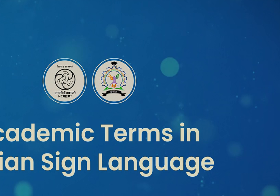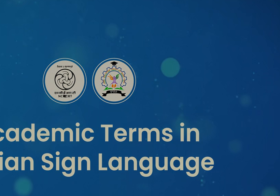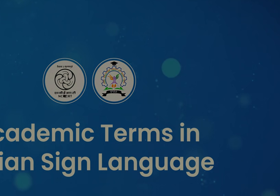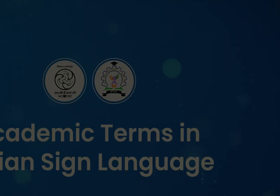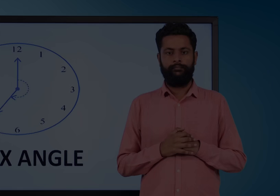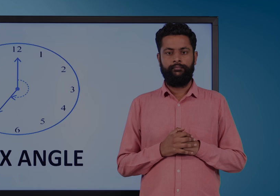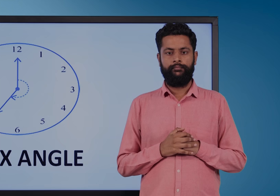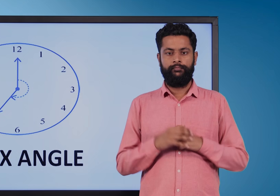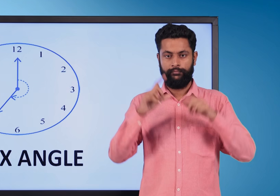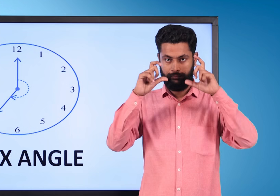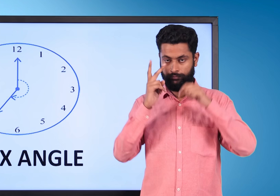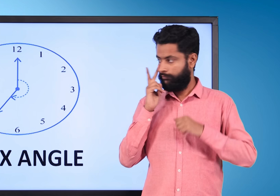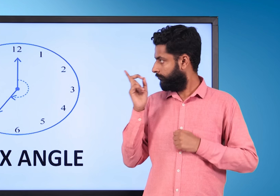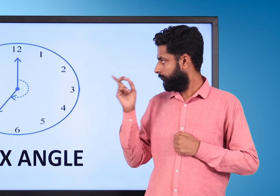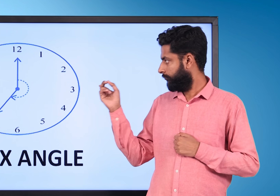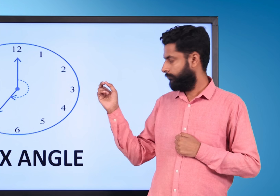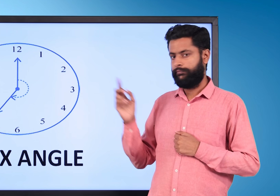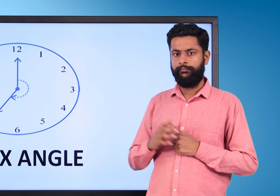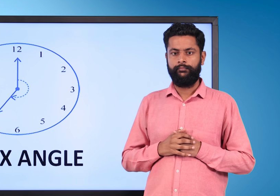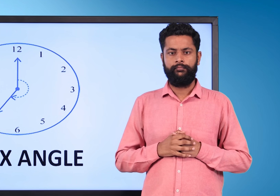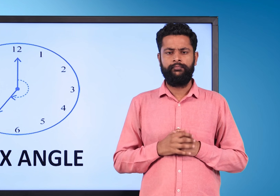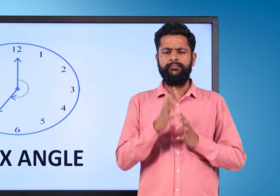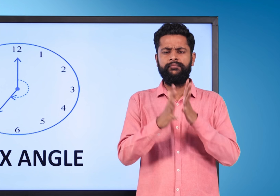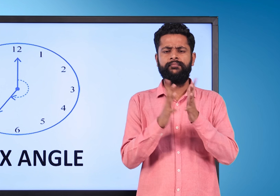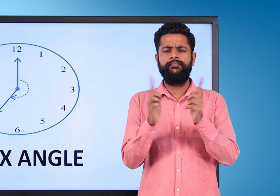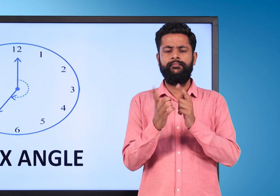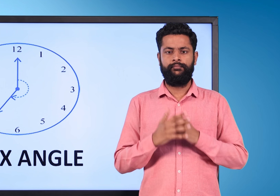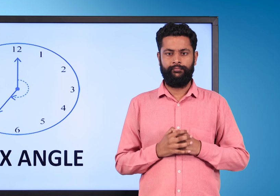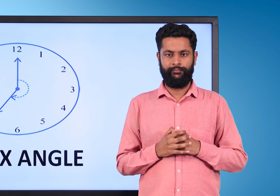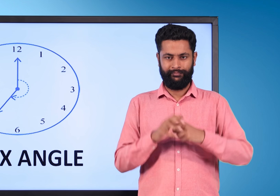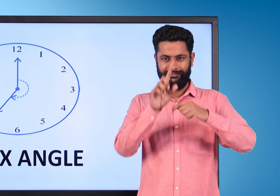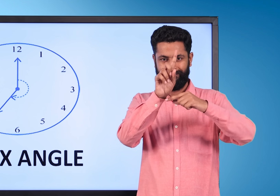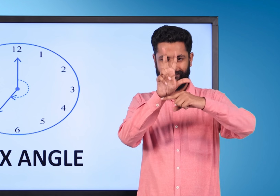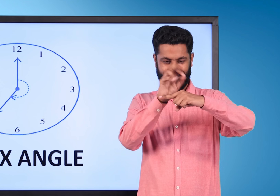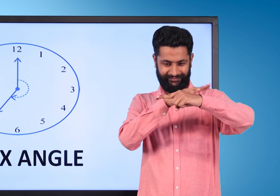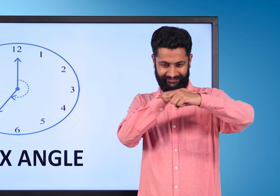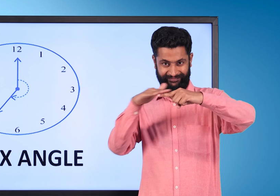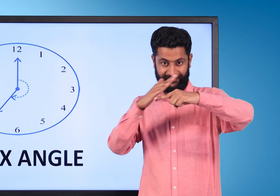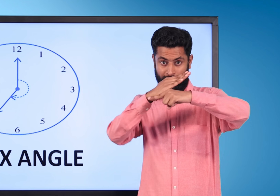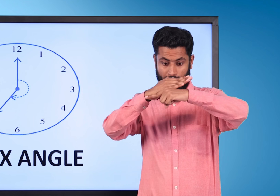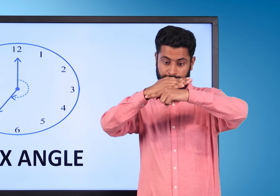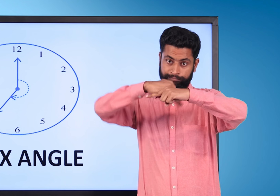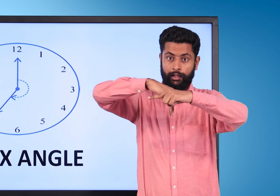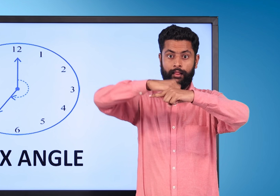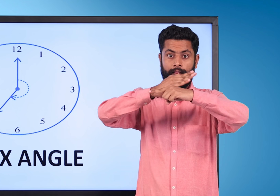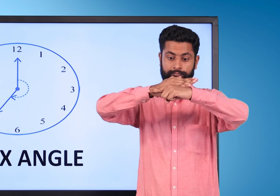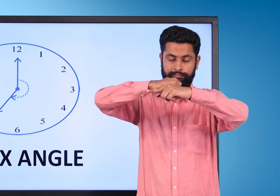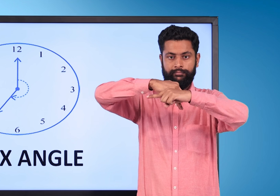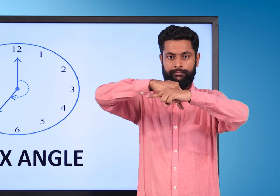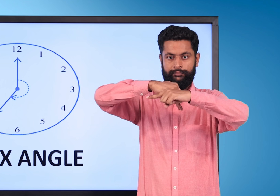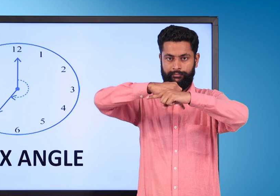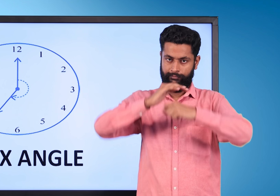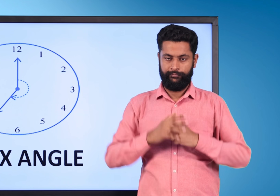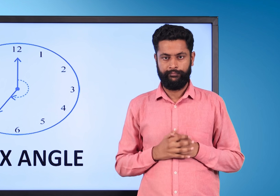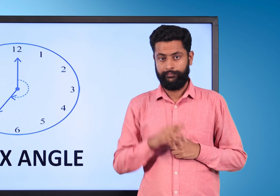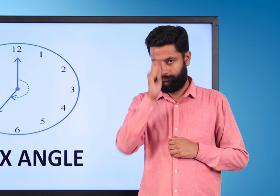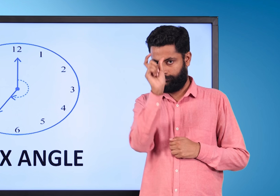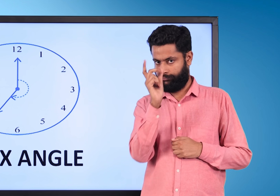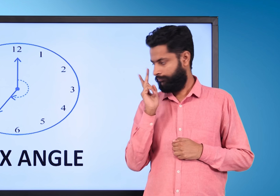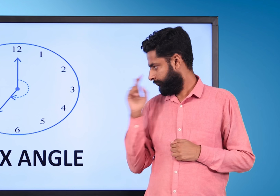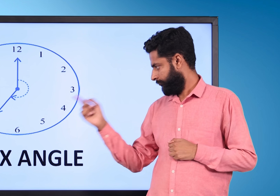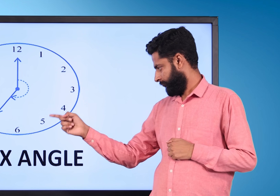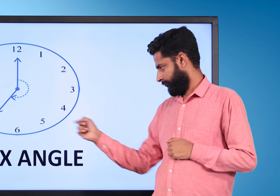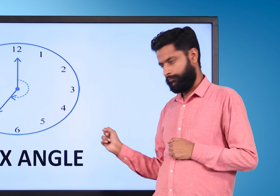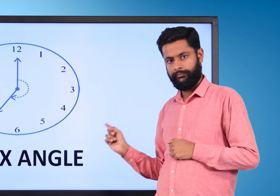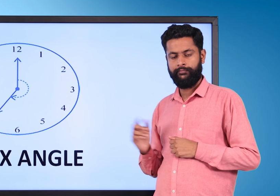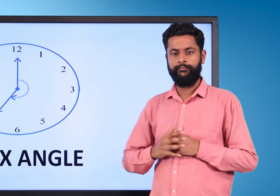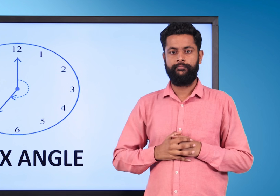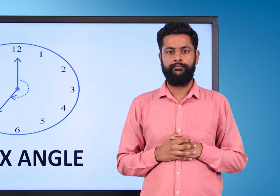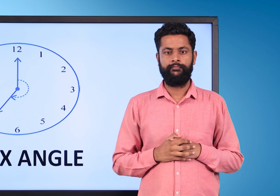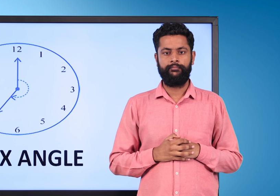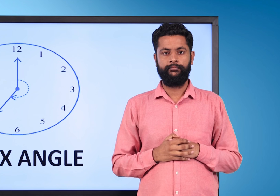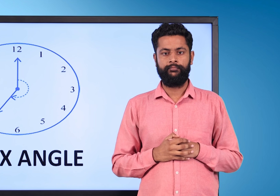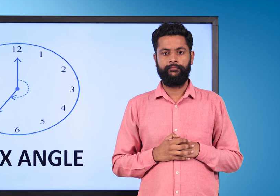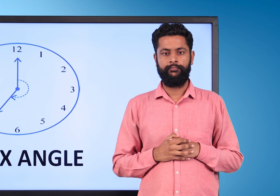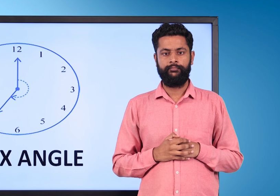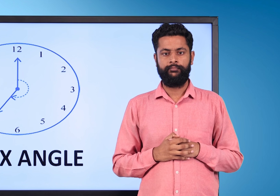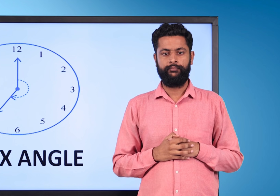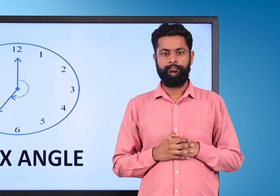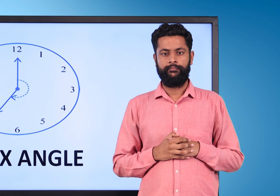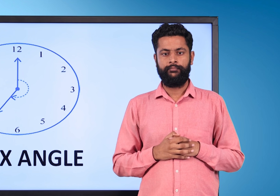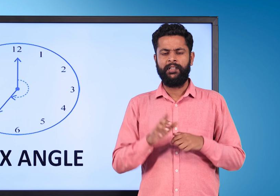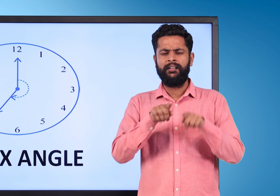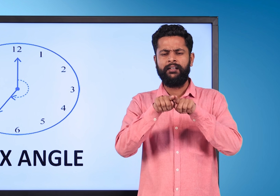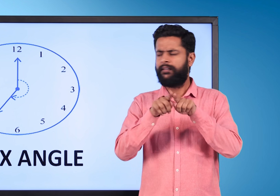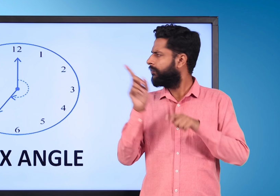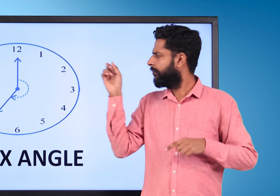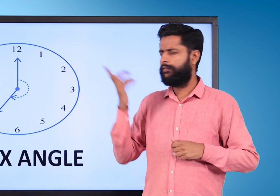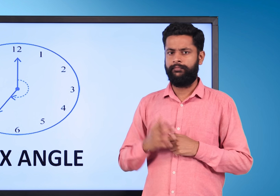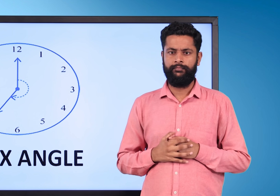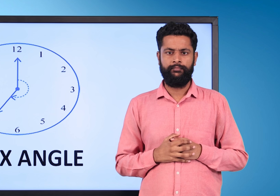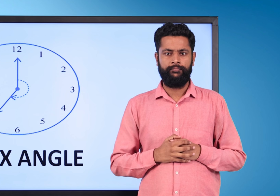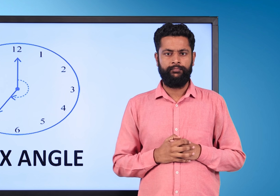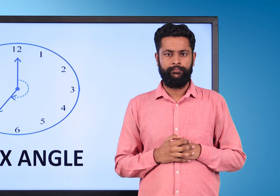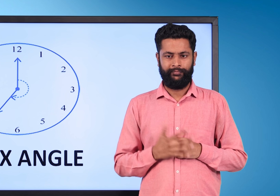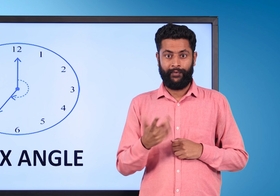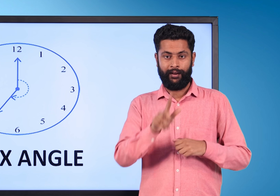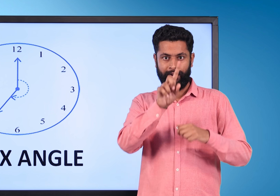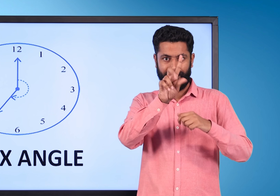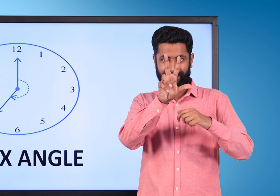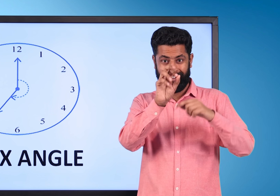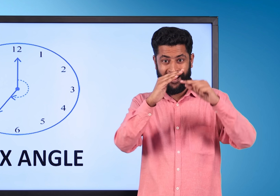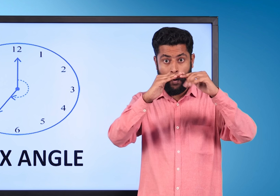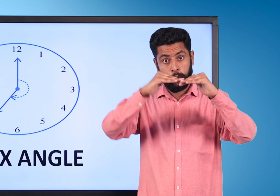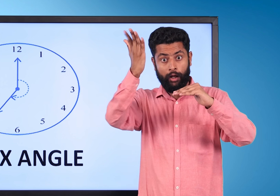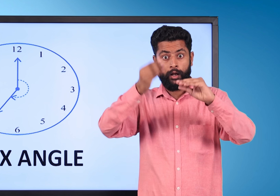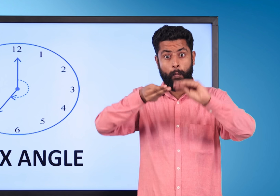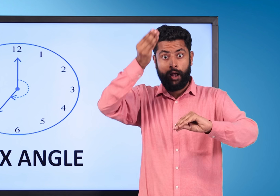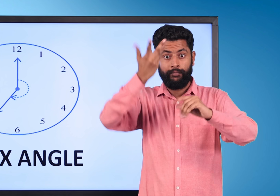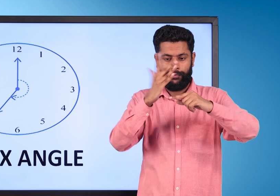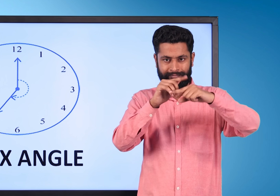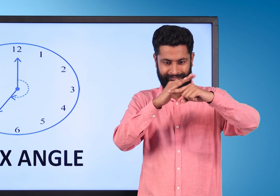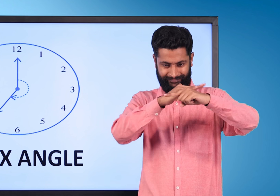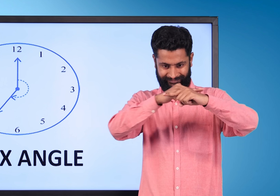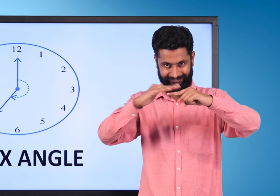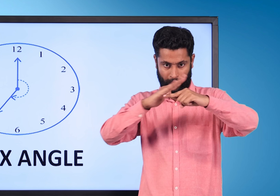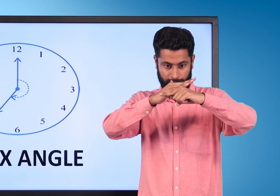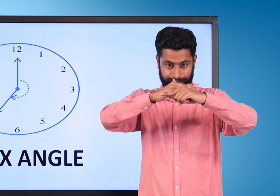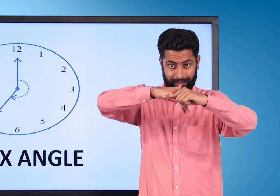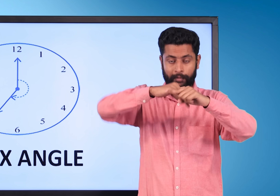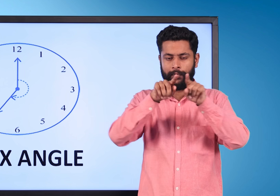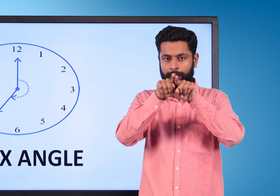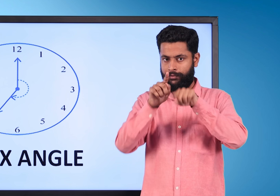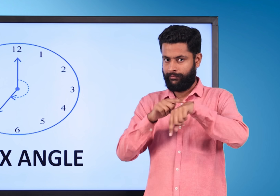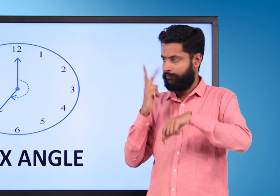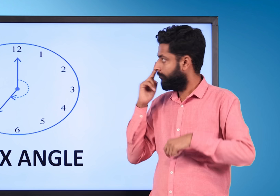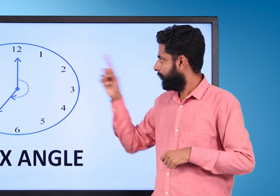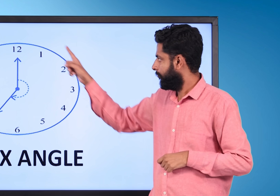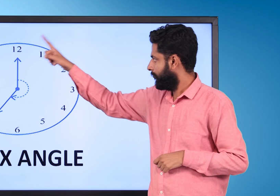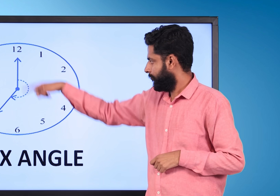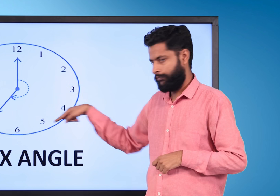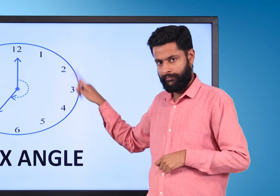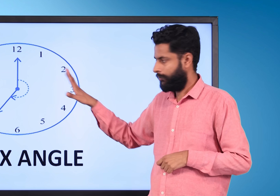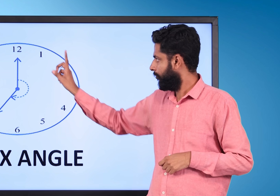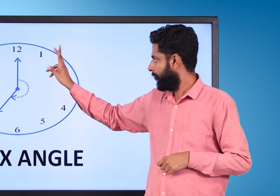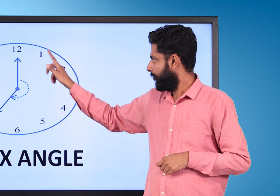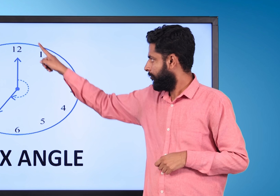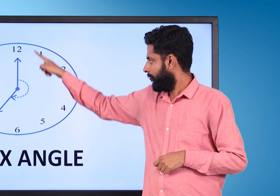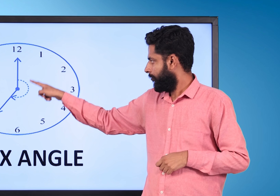This sign means reflex angle. A reflex angle is larger than a straight angle, i.e. larger than 180 degrees. For example, when the hand on a clock moves from 12 to 7, it turns more than 180 degrees,